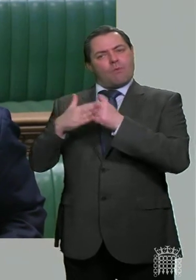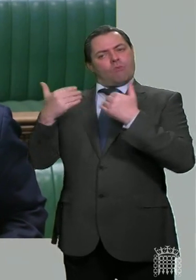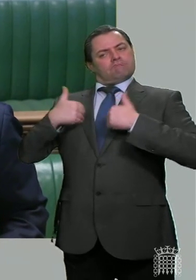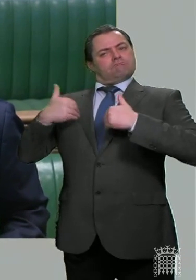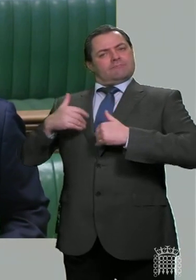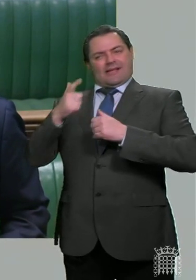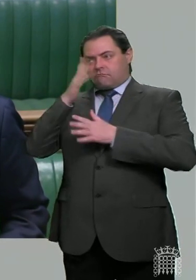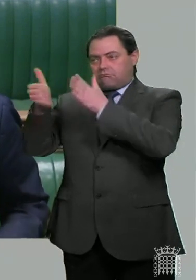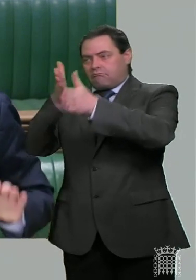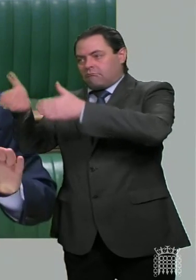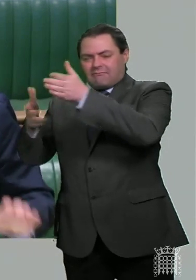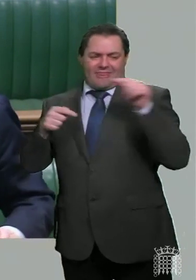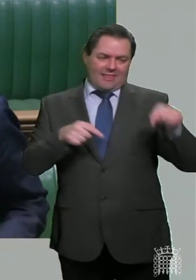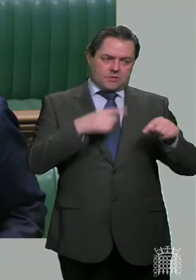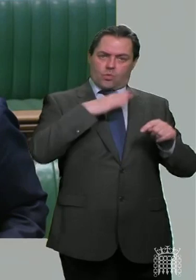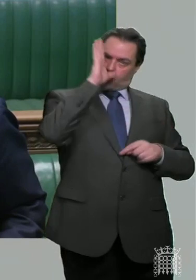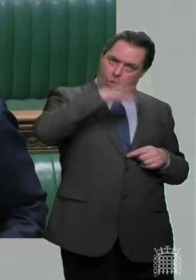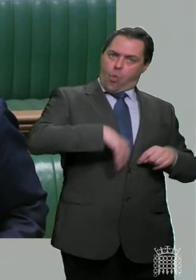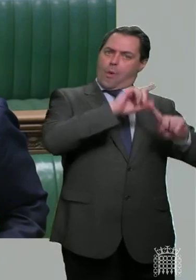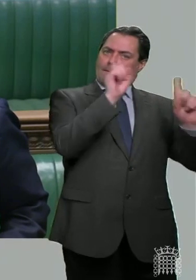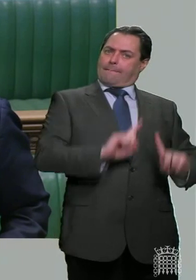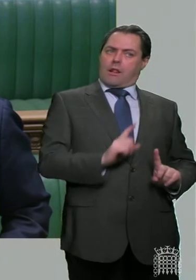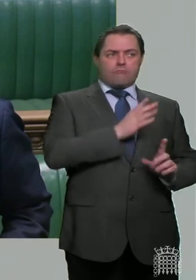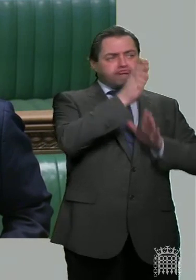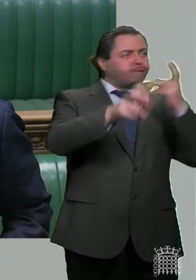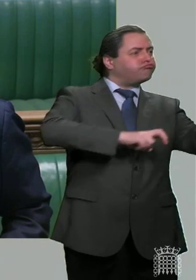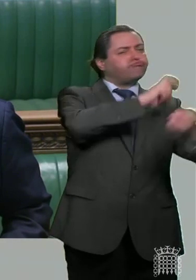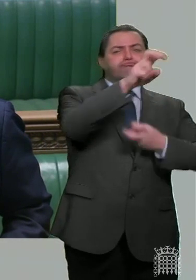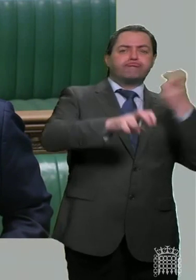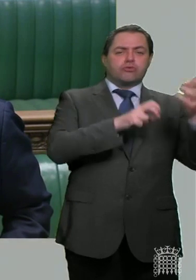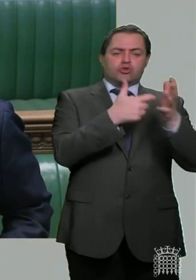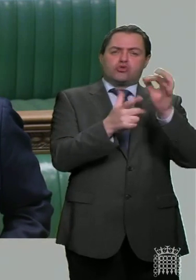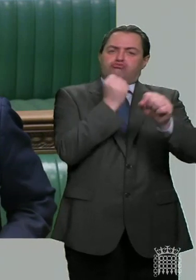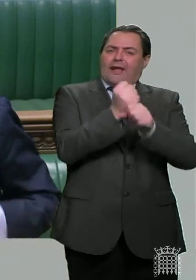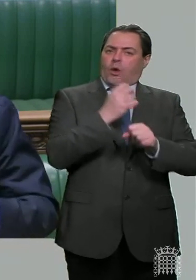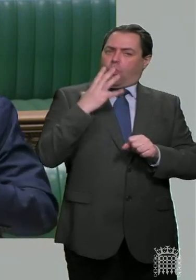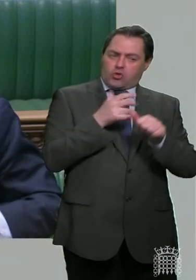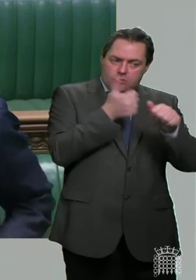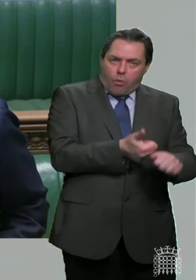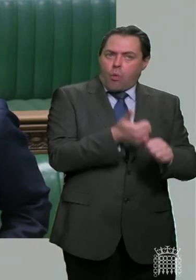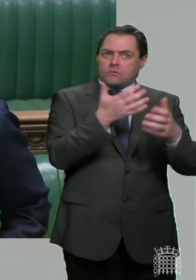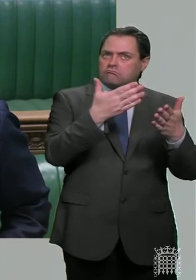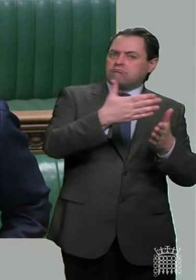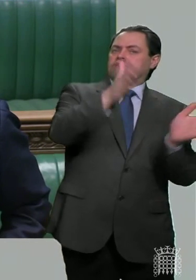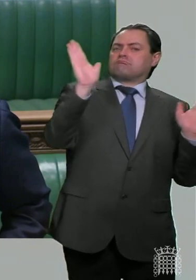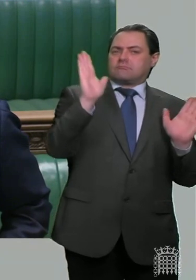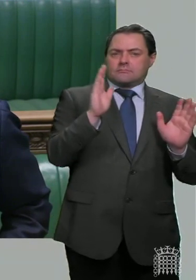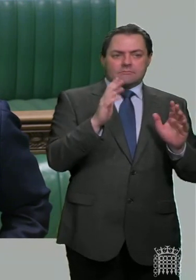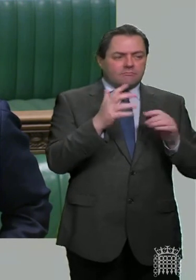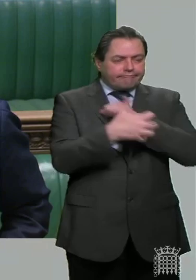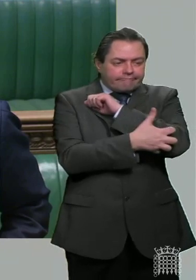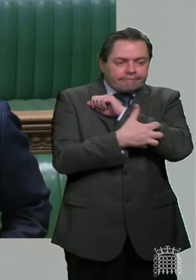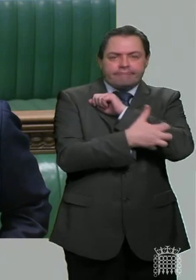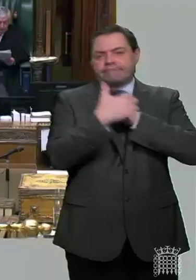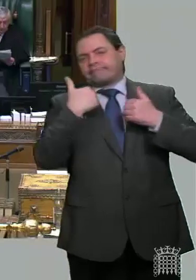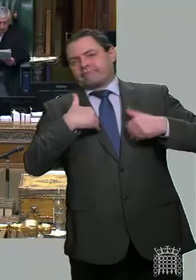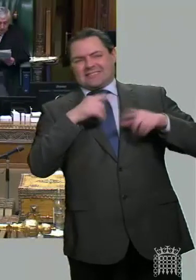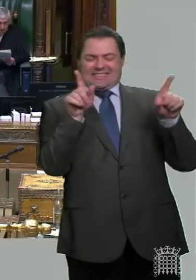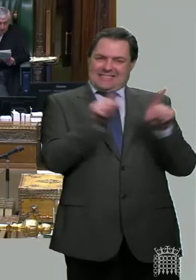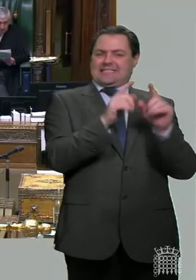We will do everything that we can with the Turing scheme to reach out to give opportunity to people from disadvantaged backgrounds.